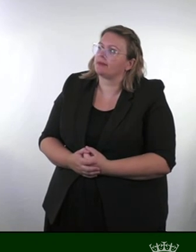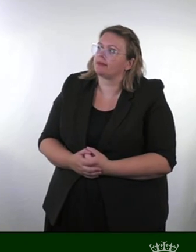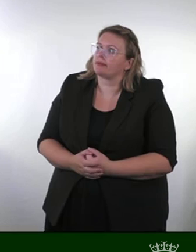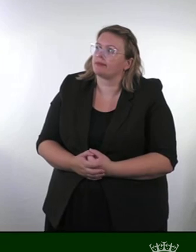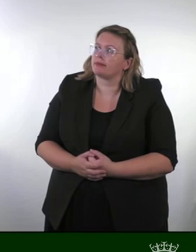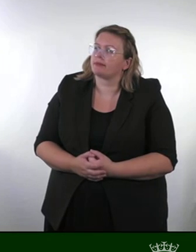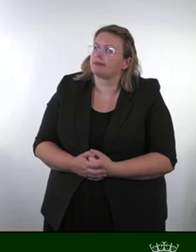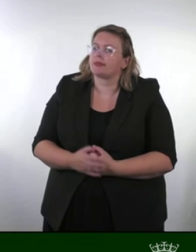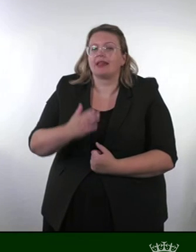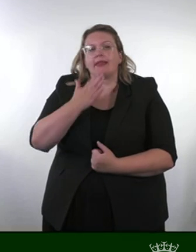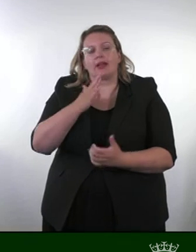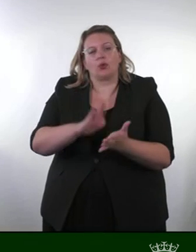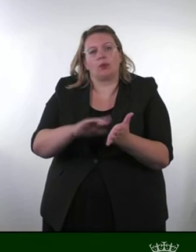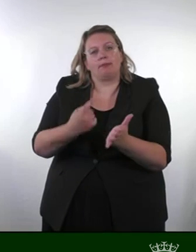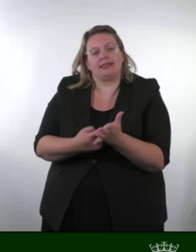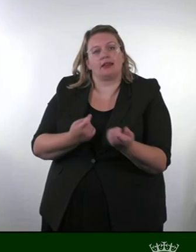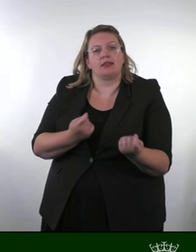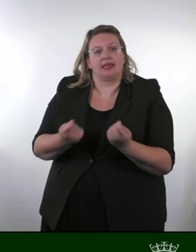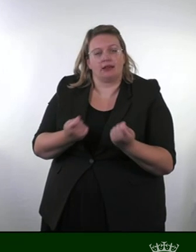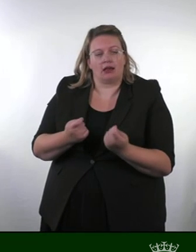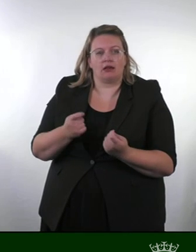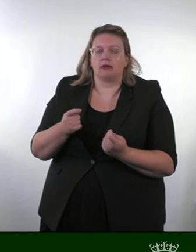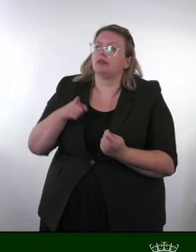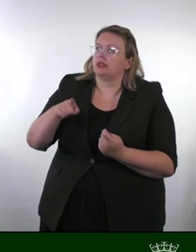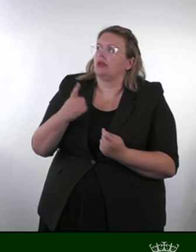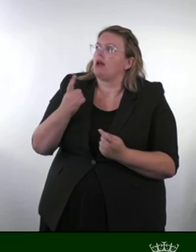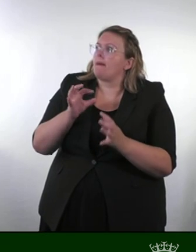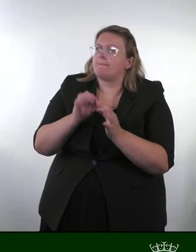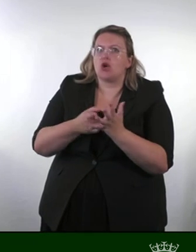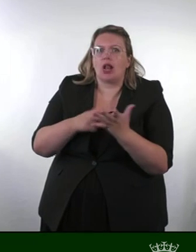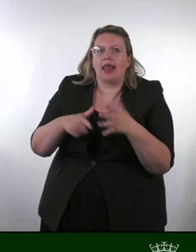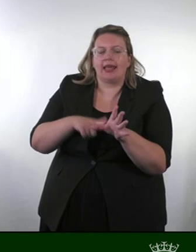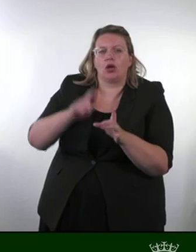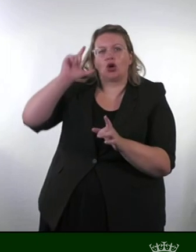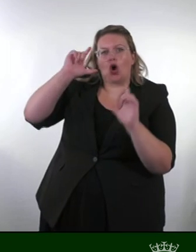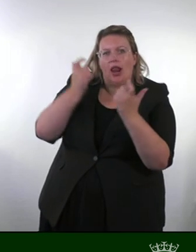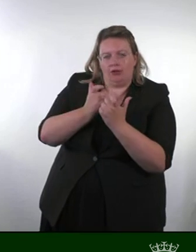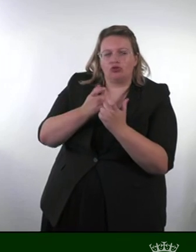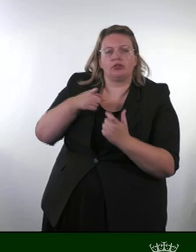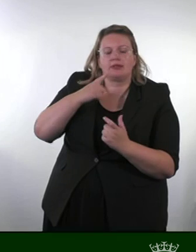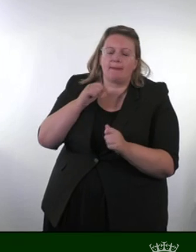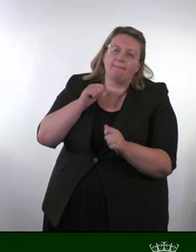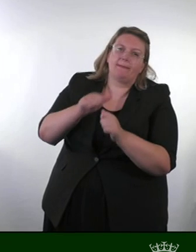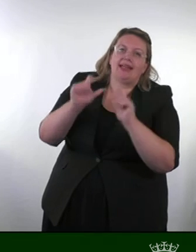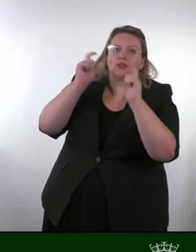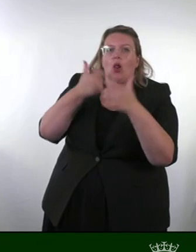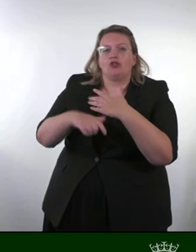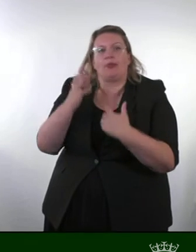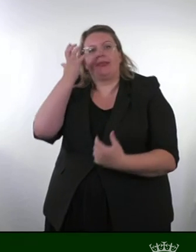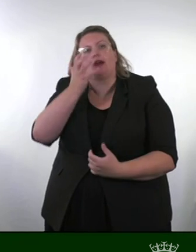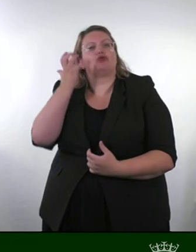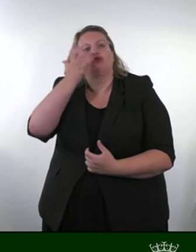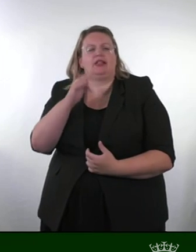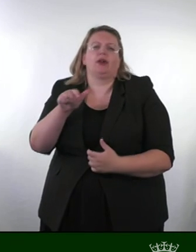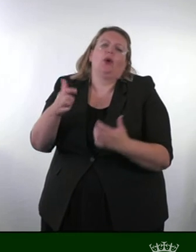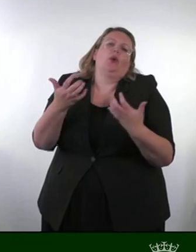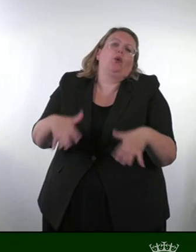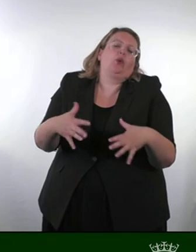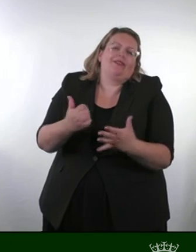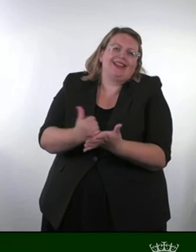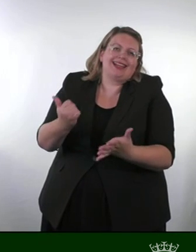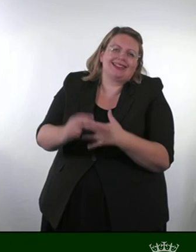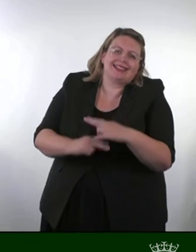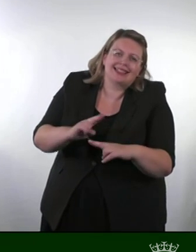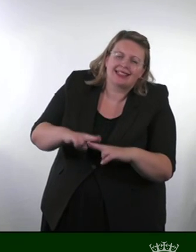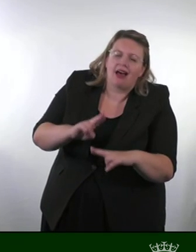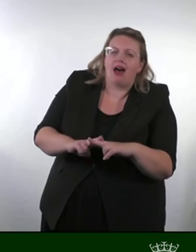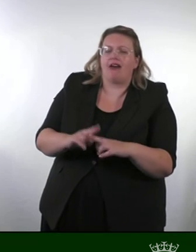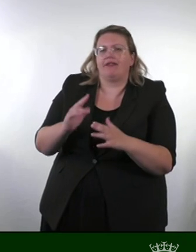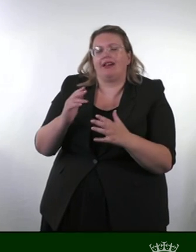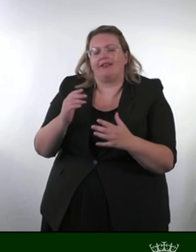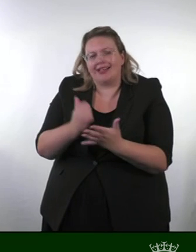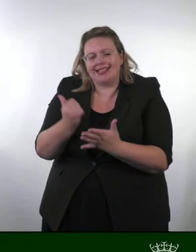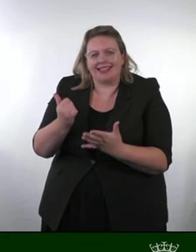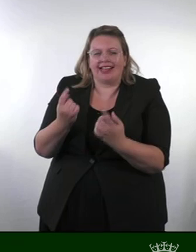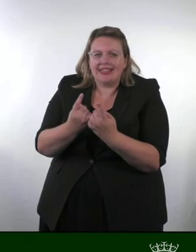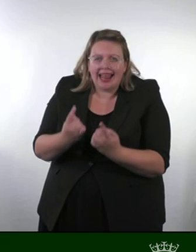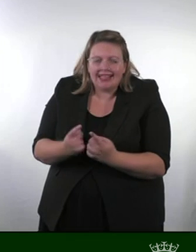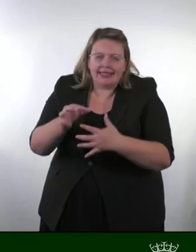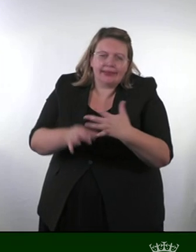Burnley College was recently announced as the highest achieving college in the country, recognising its dedicated students, quality teaching staff and fantastic facilities, which include a centre for advanced engineering.